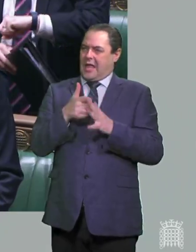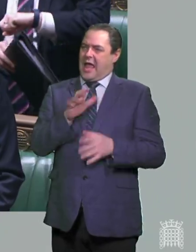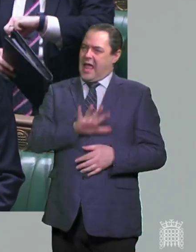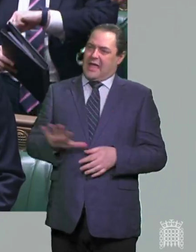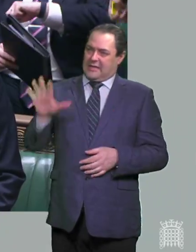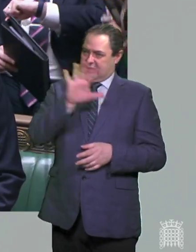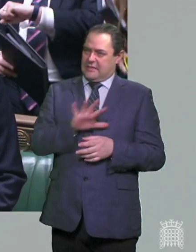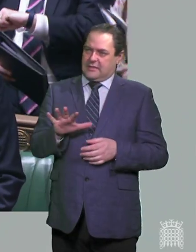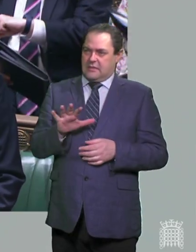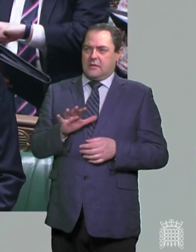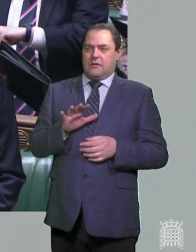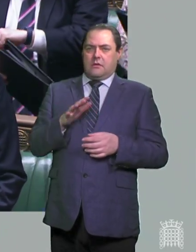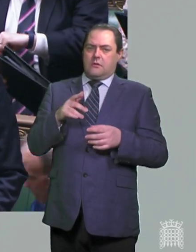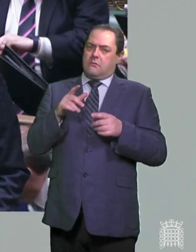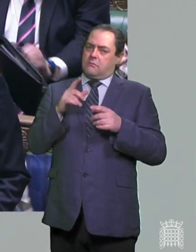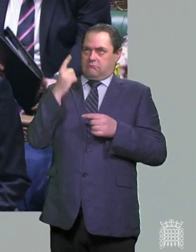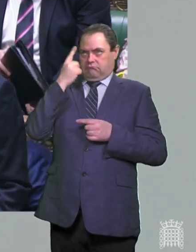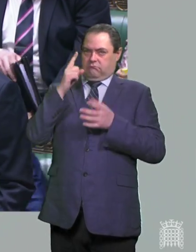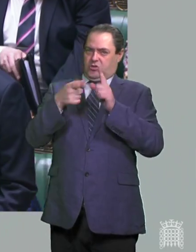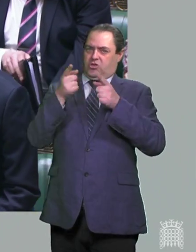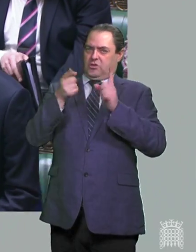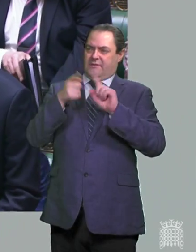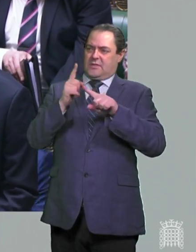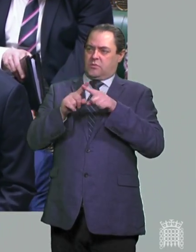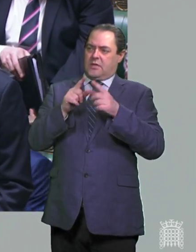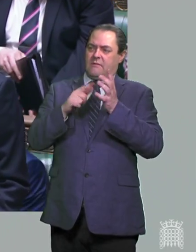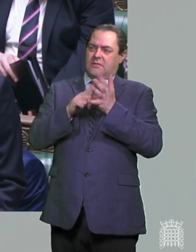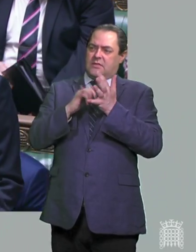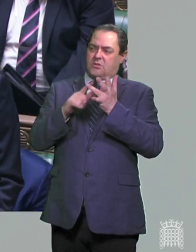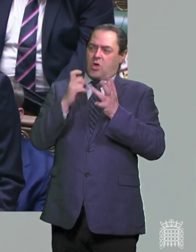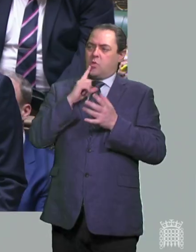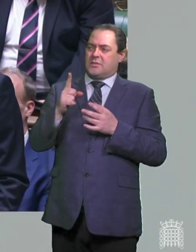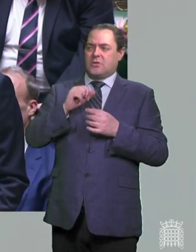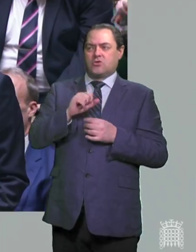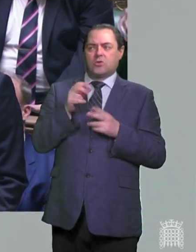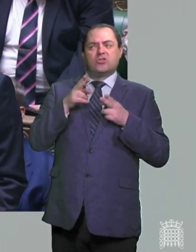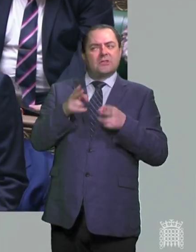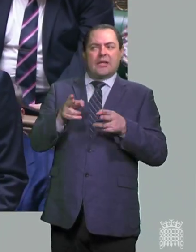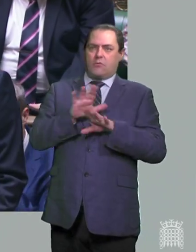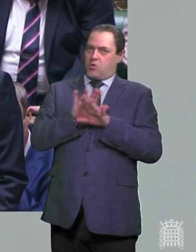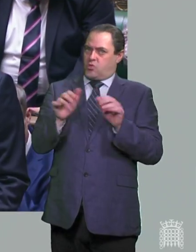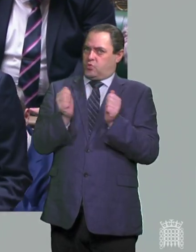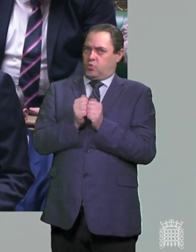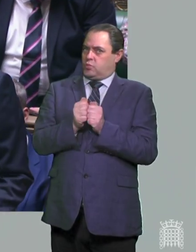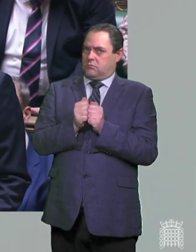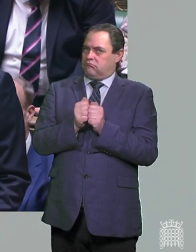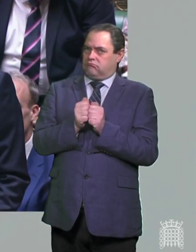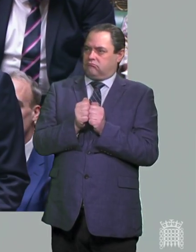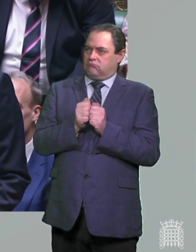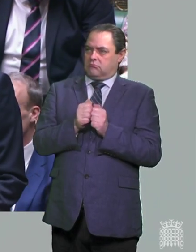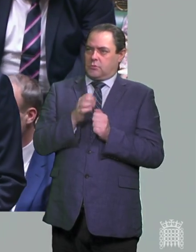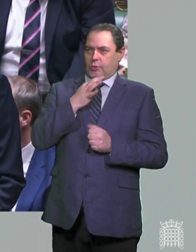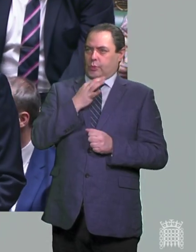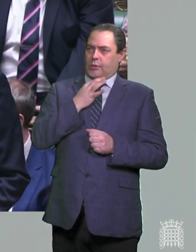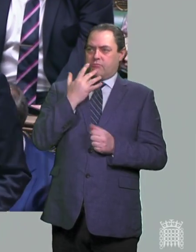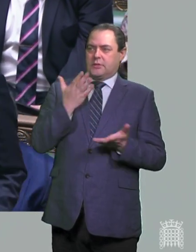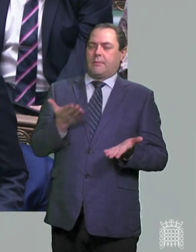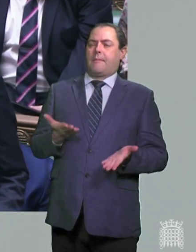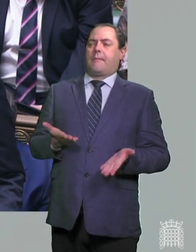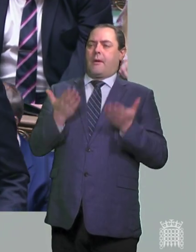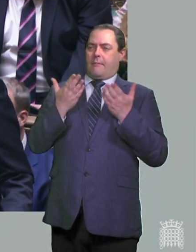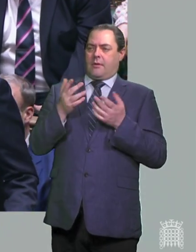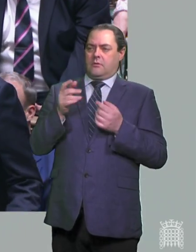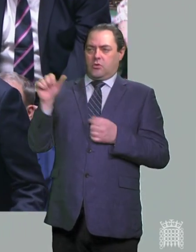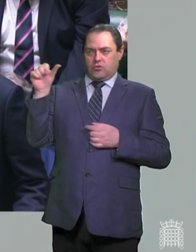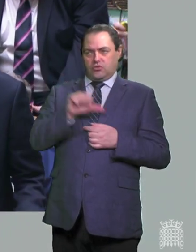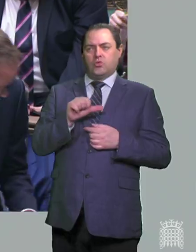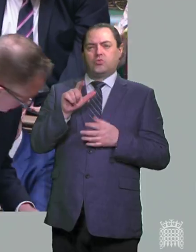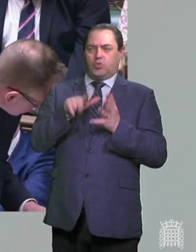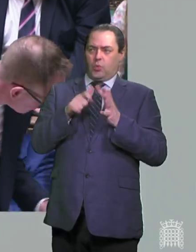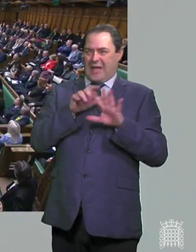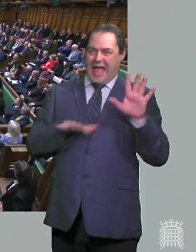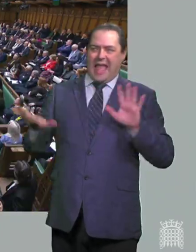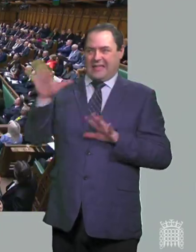We should reflect on the comments of Tesco’s chief executive yesterday, who said that the Scottish Government’s deposit return scheme was not fit for purpose and risks driving up prices, and that there should be a UK-wide scheme.